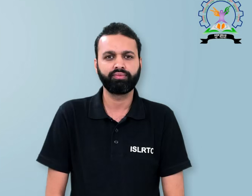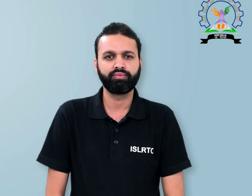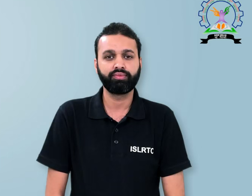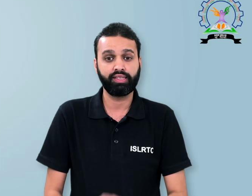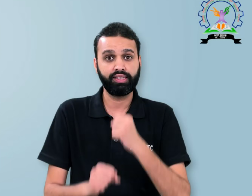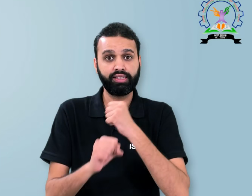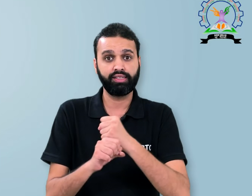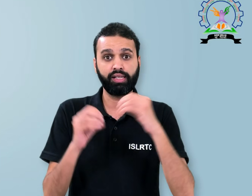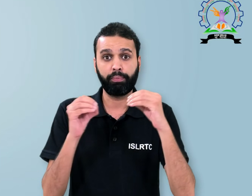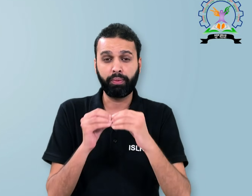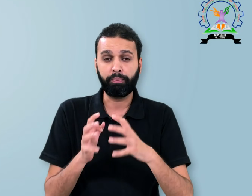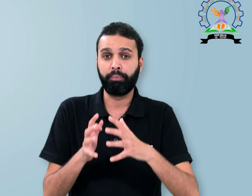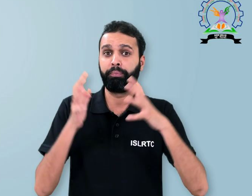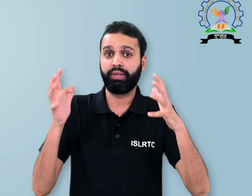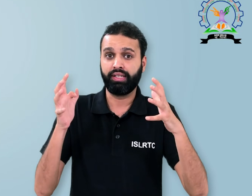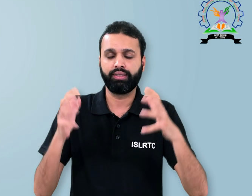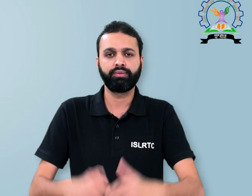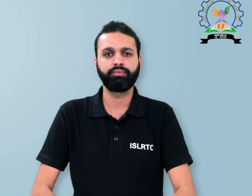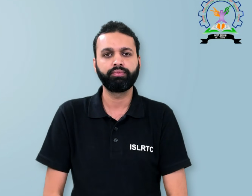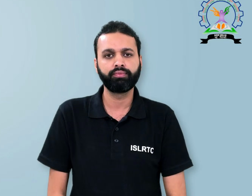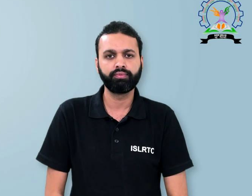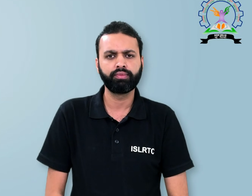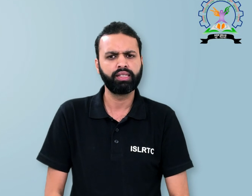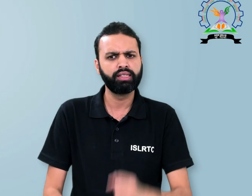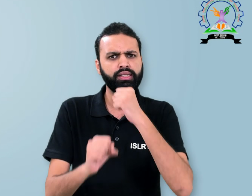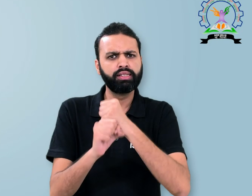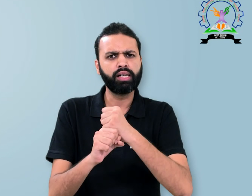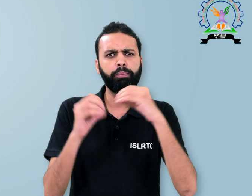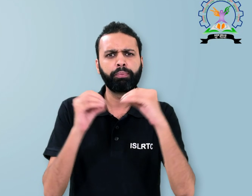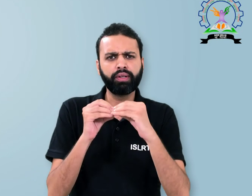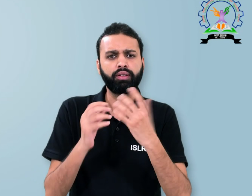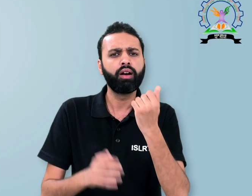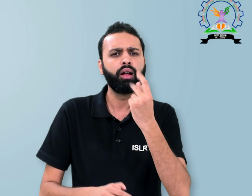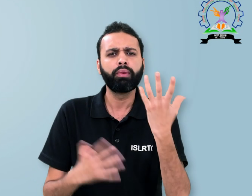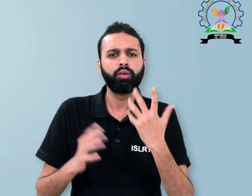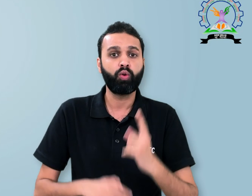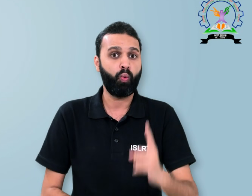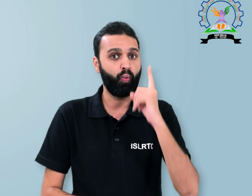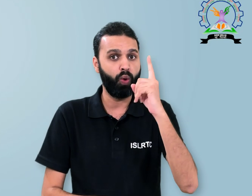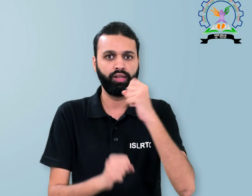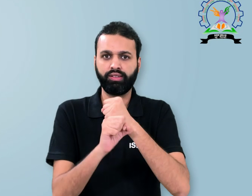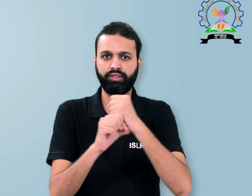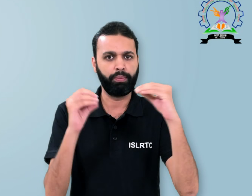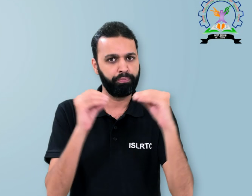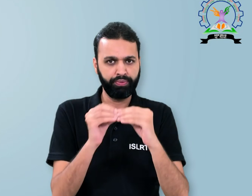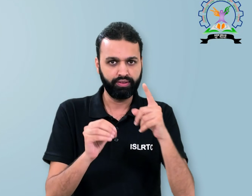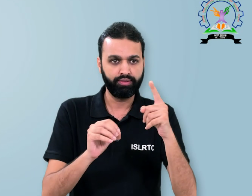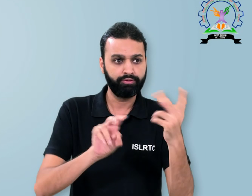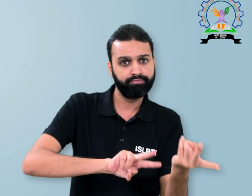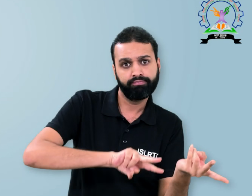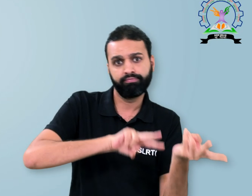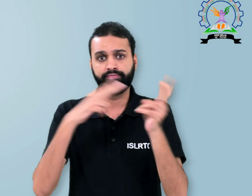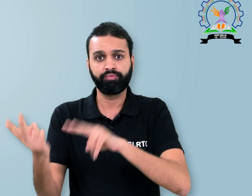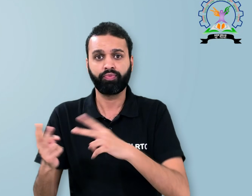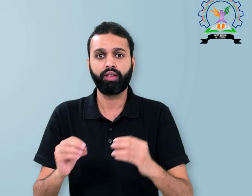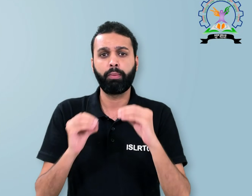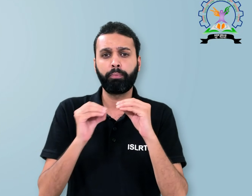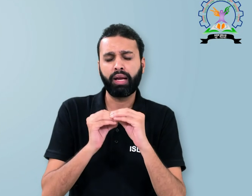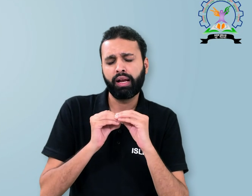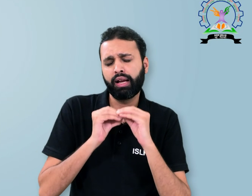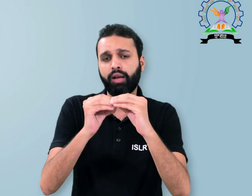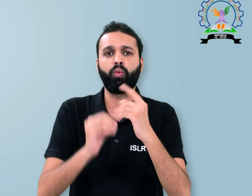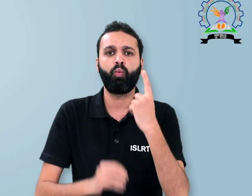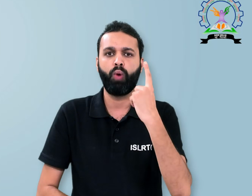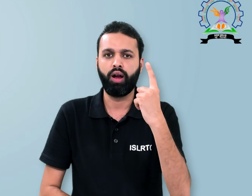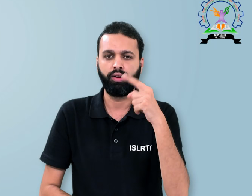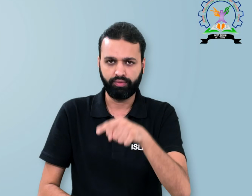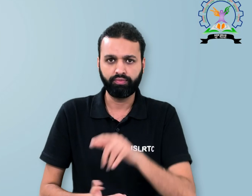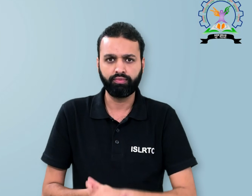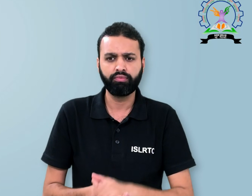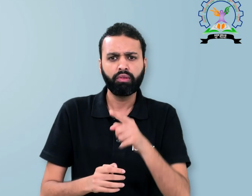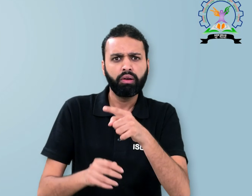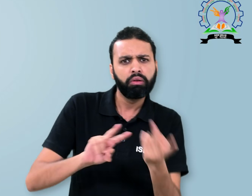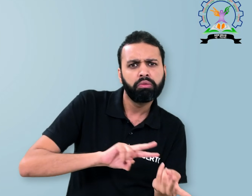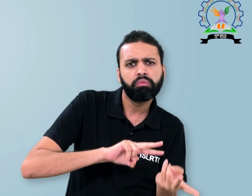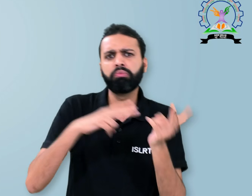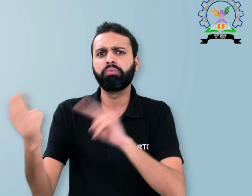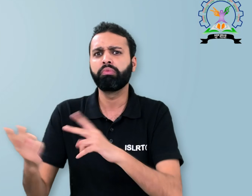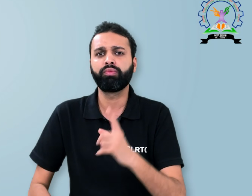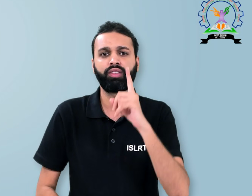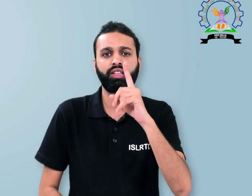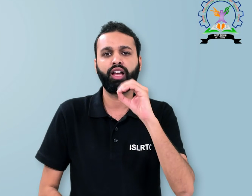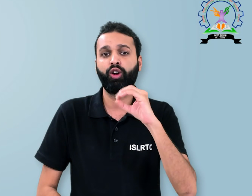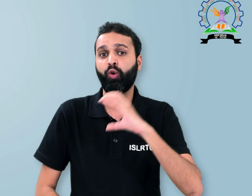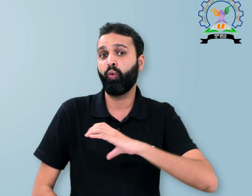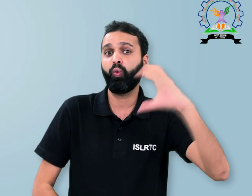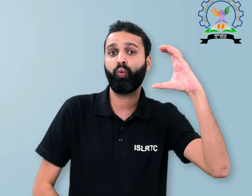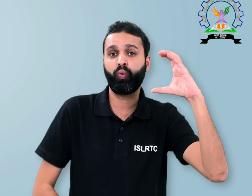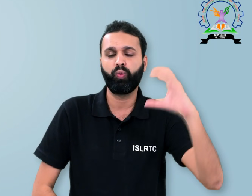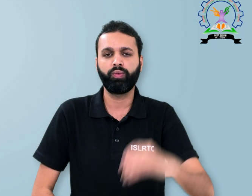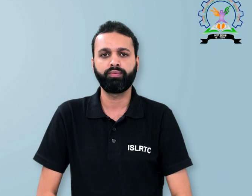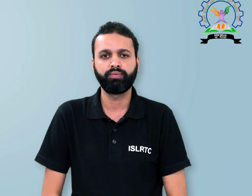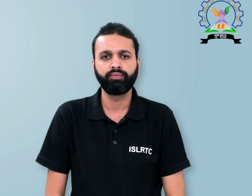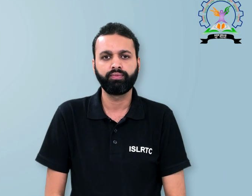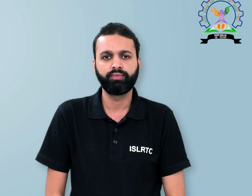Giga- Giga- is a prefix that denotes one billion (1,000,000,000 or 10^9) times the base unit. Example: 1 gigabyte (GB) = 1 billion bytes.